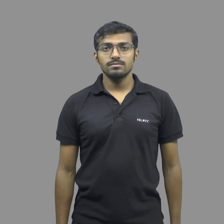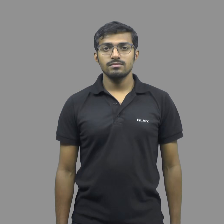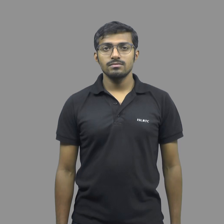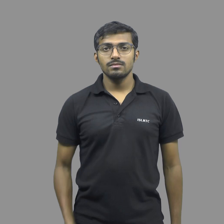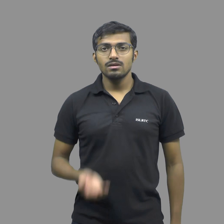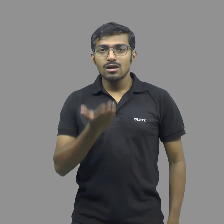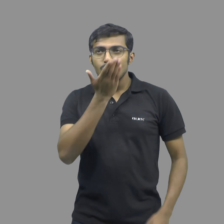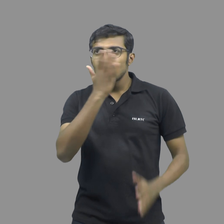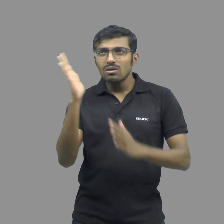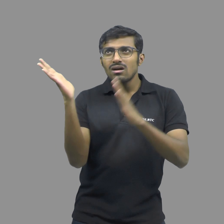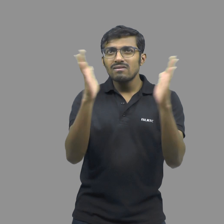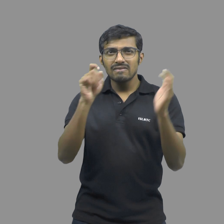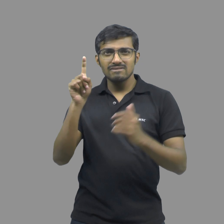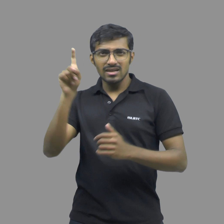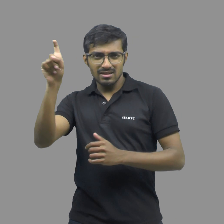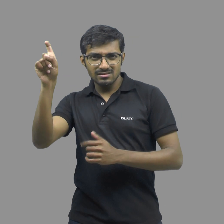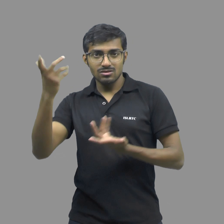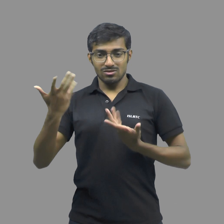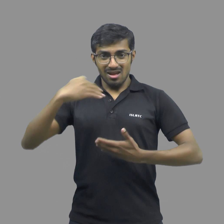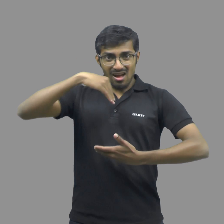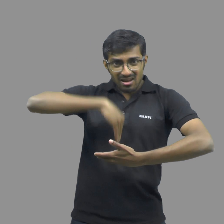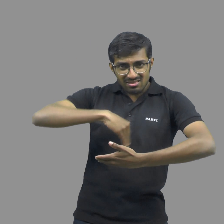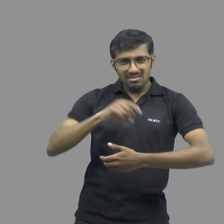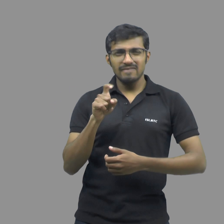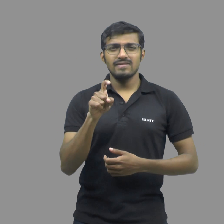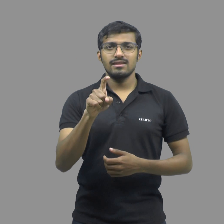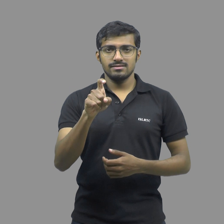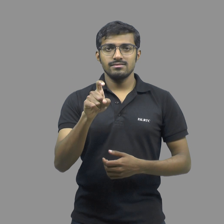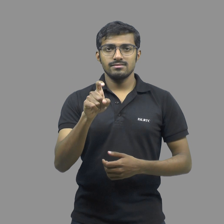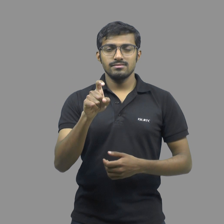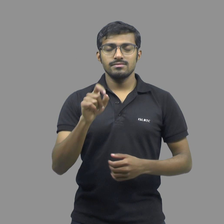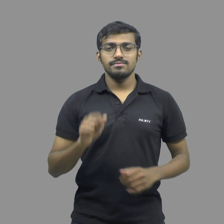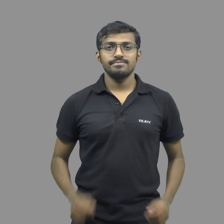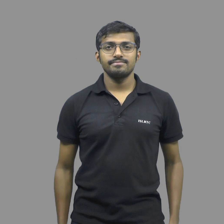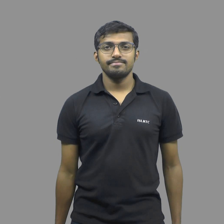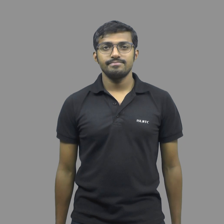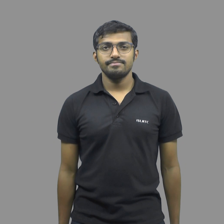Virus